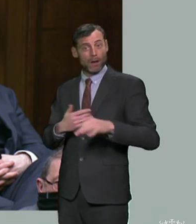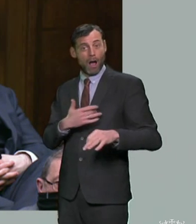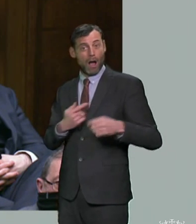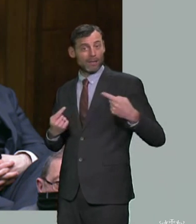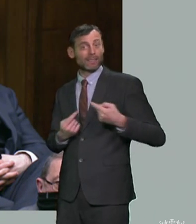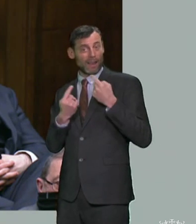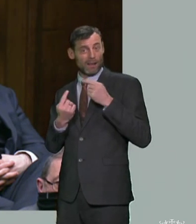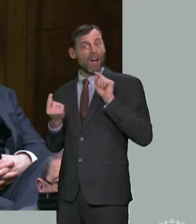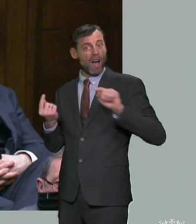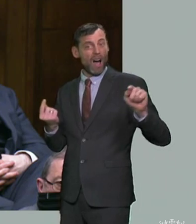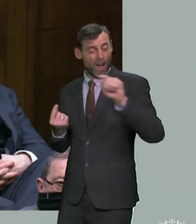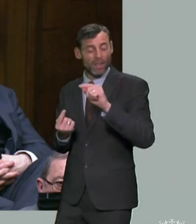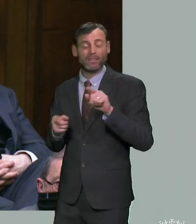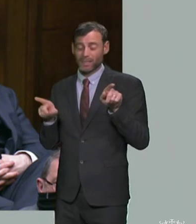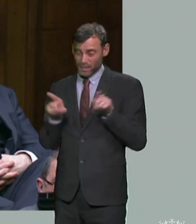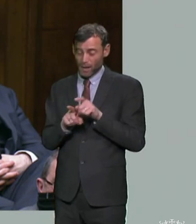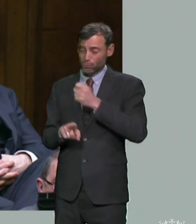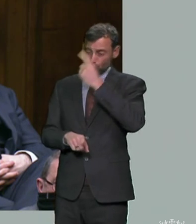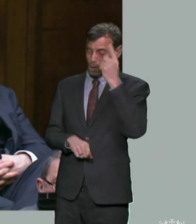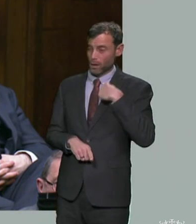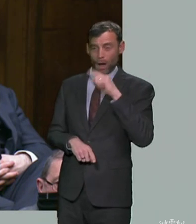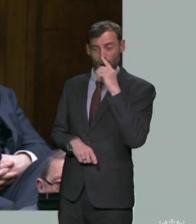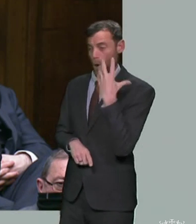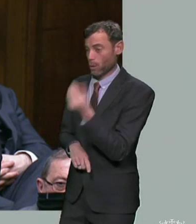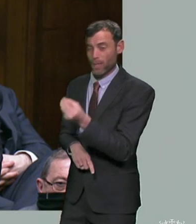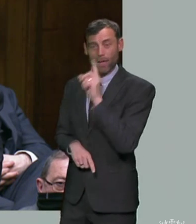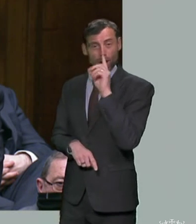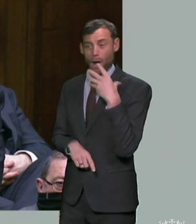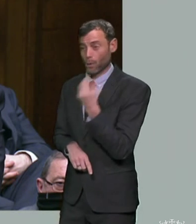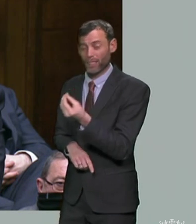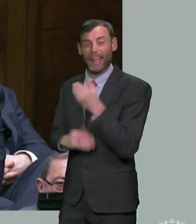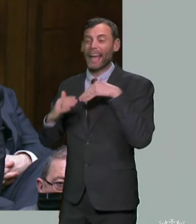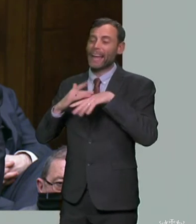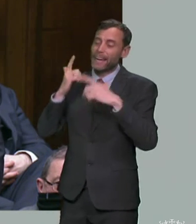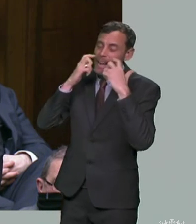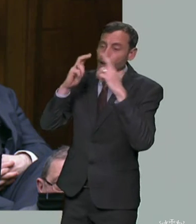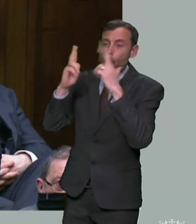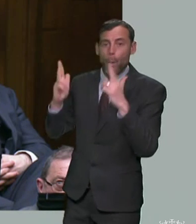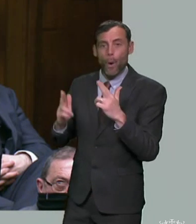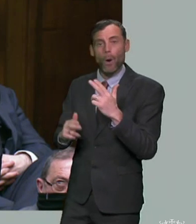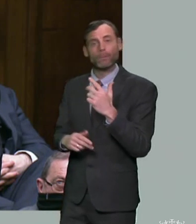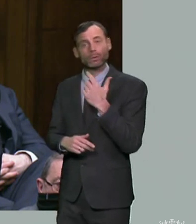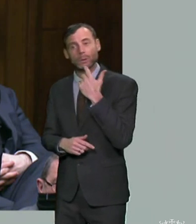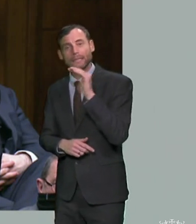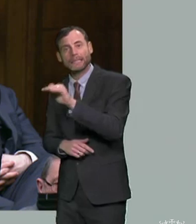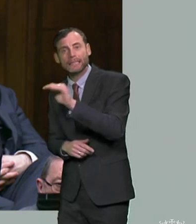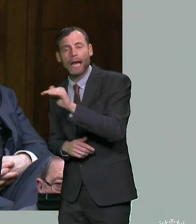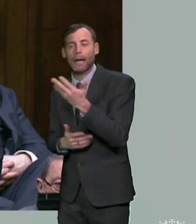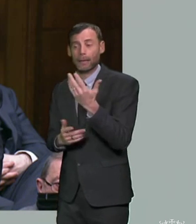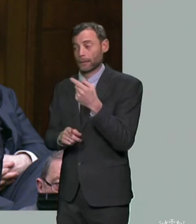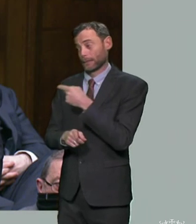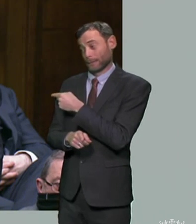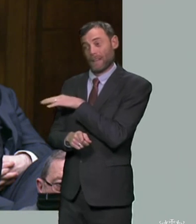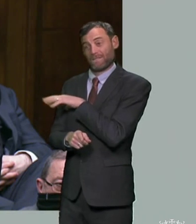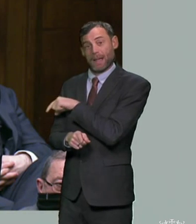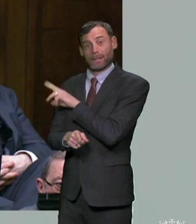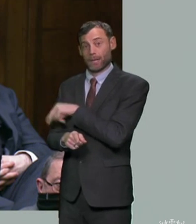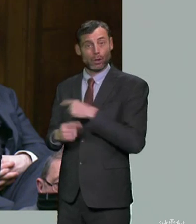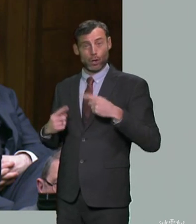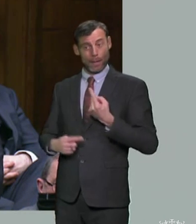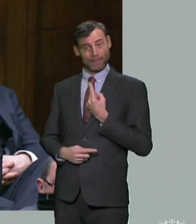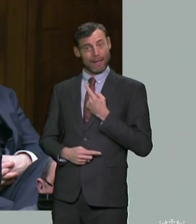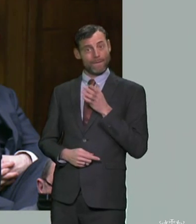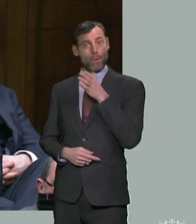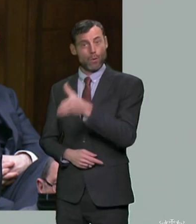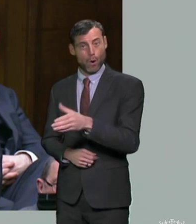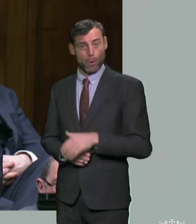Other constituents had the heartbreaking realisation that they were not allowed to go into care homes to break the news in person to their relatives that someone in the family had died.